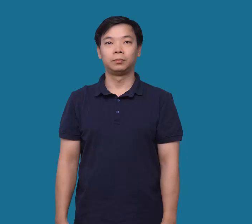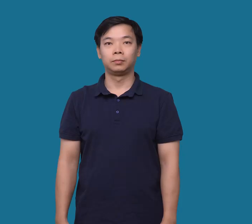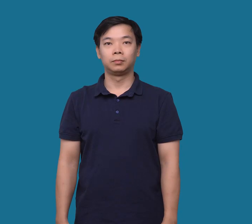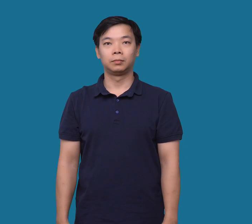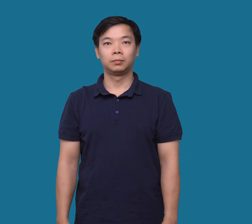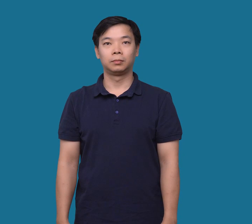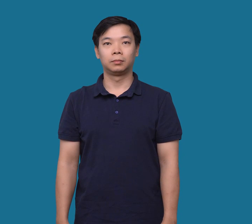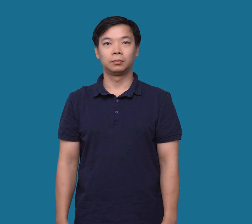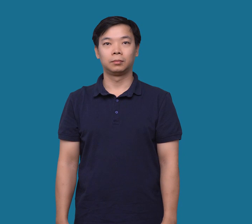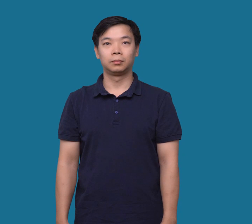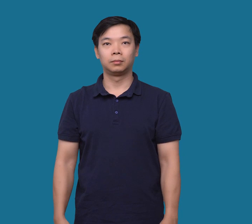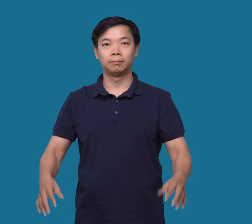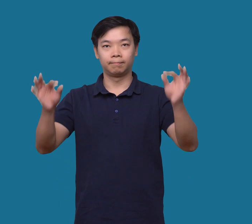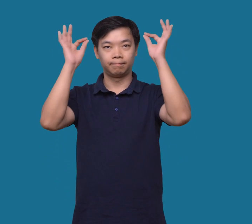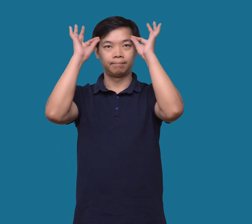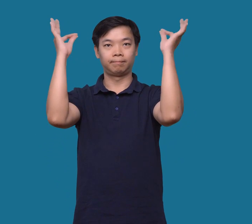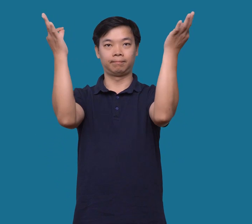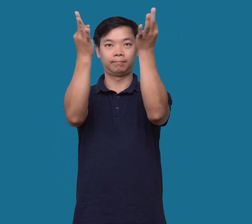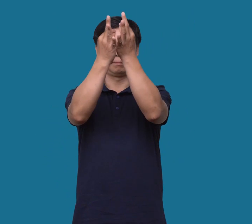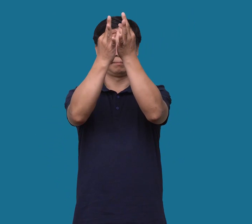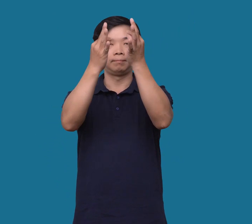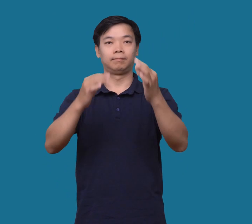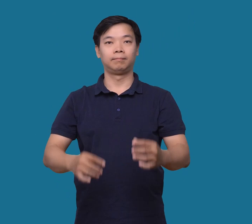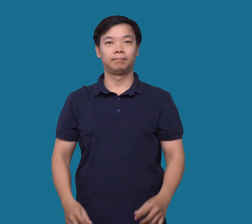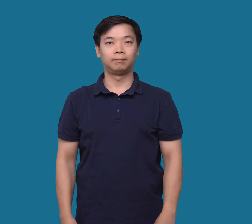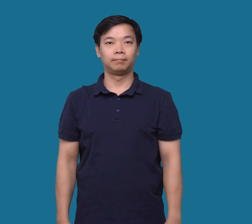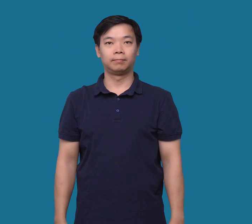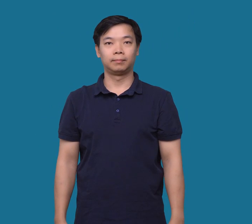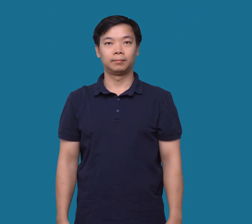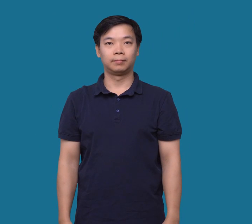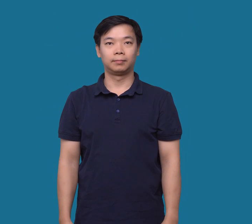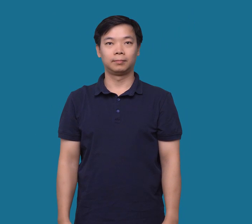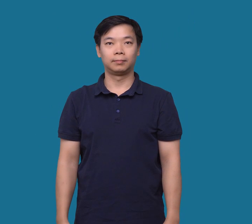tổng thống